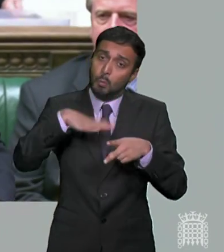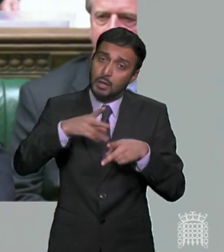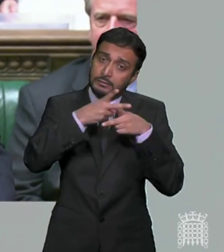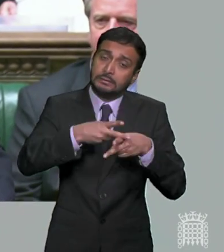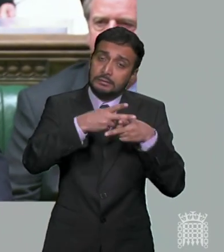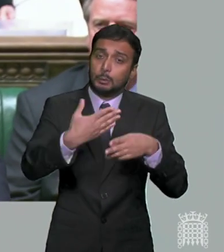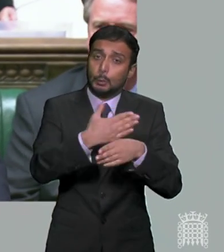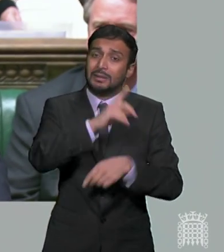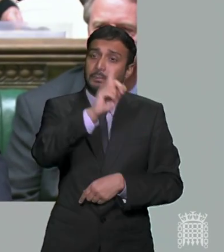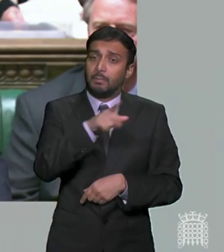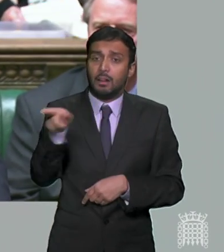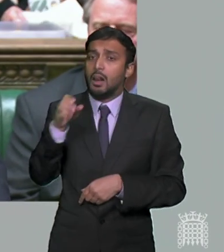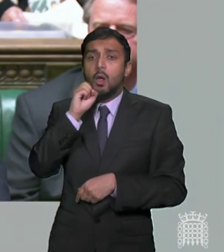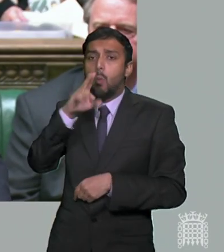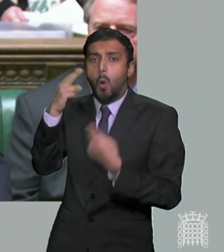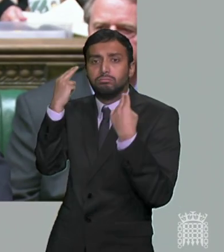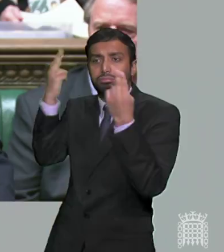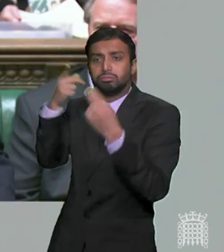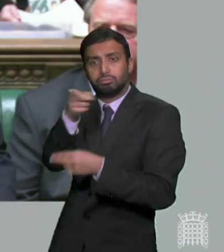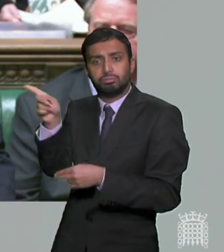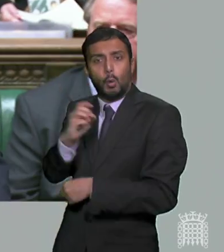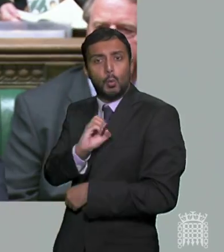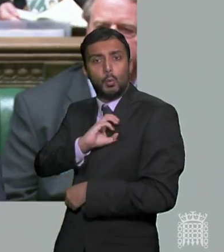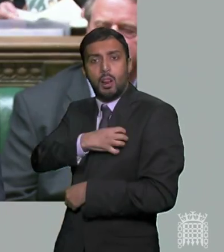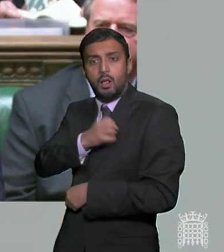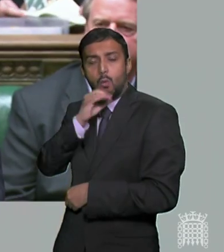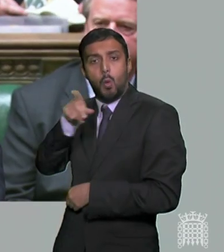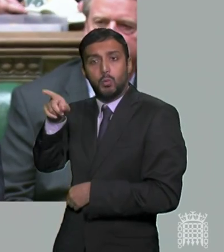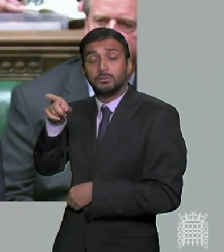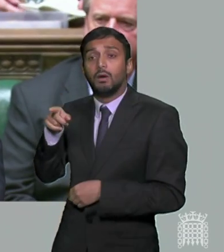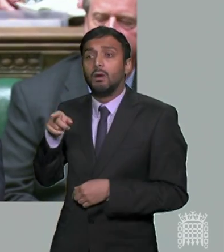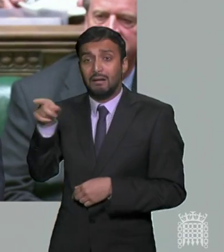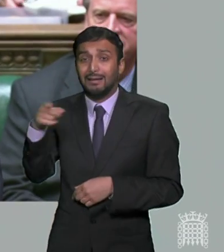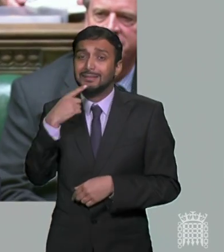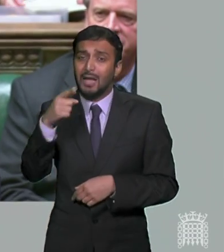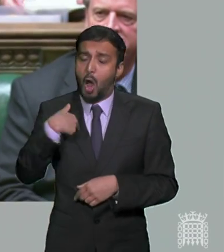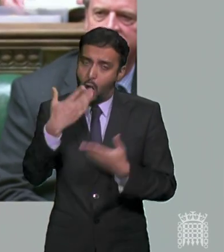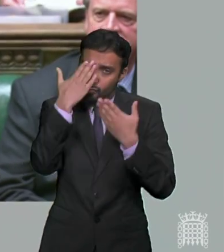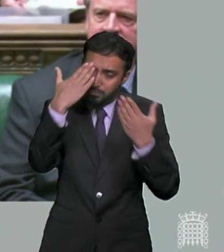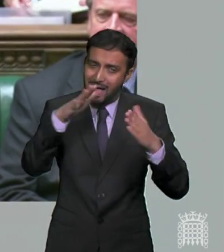He said that he would honour Brexit, but he tried to have a second referendum.